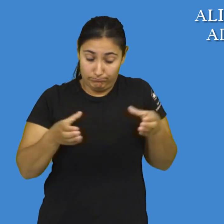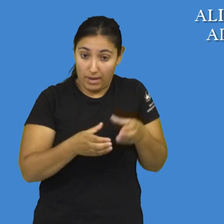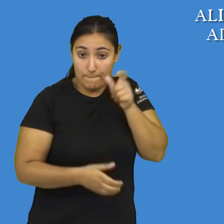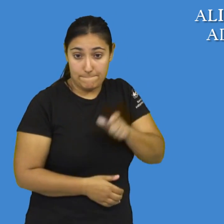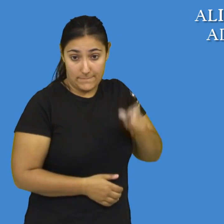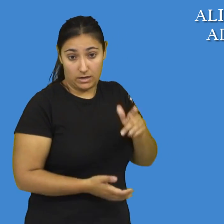persona